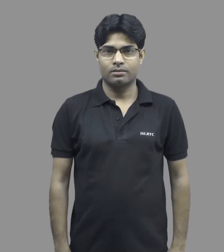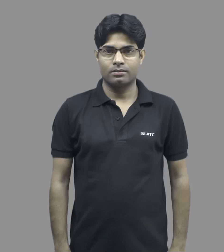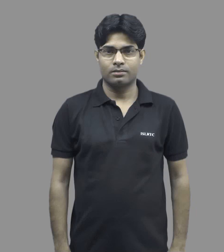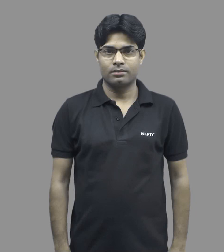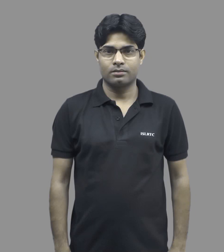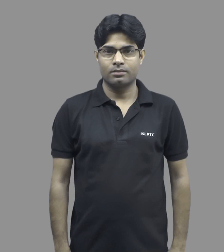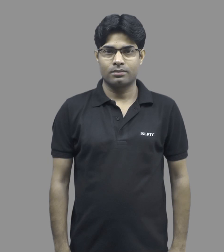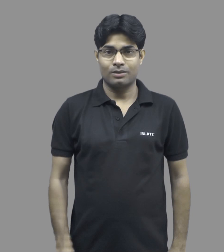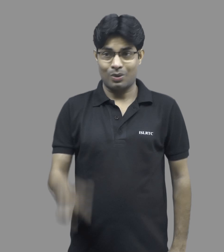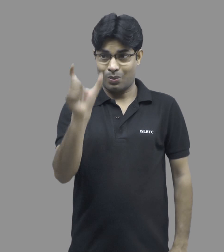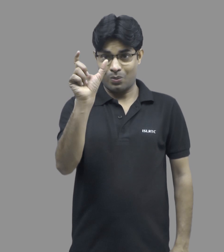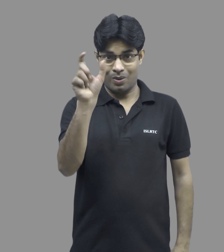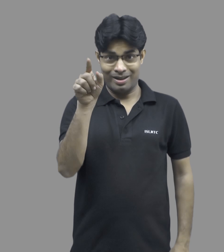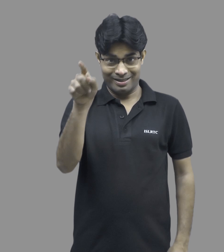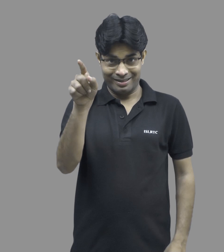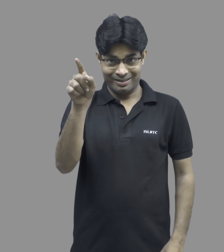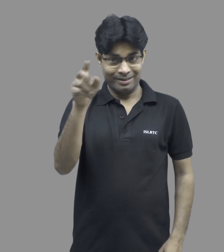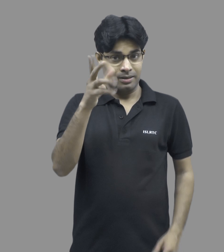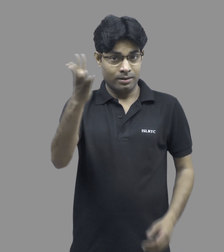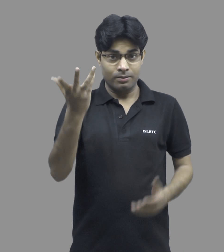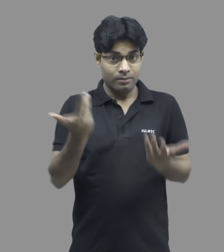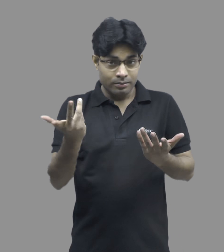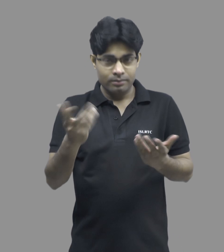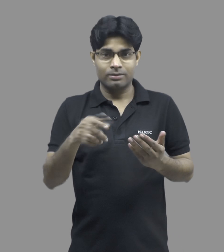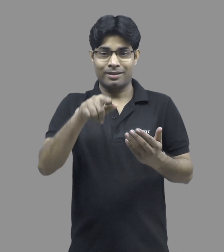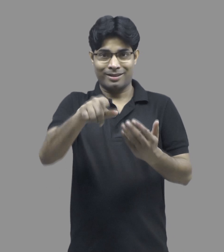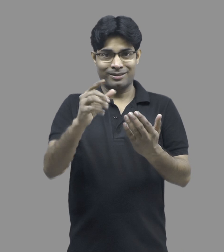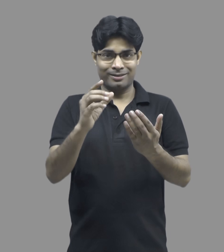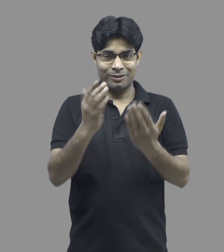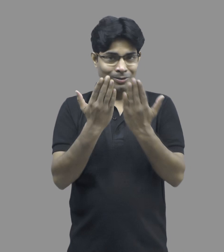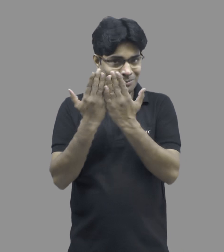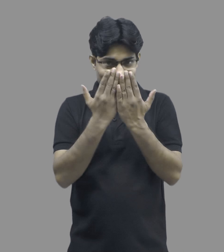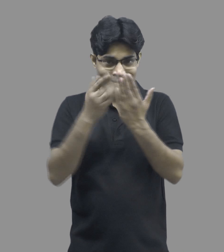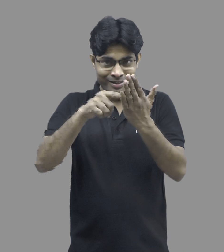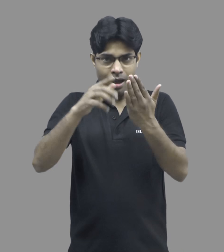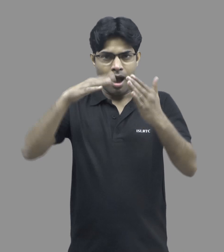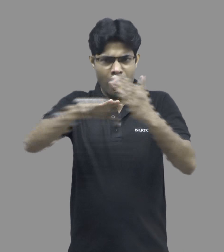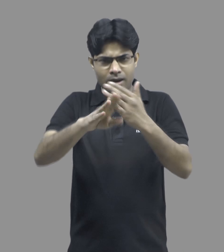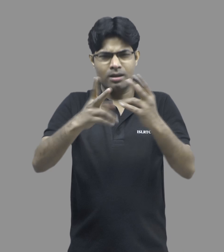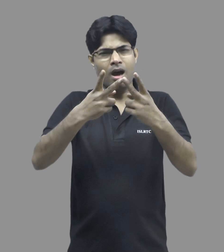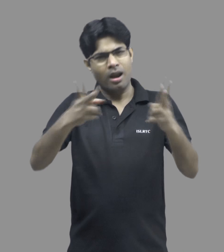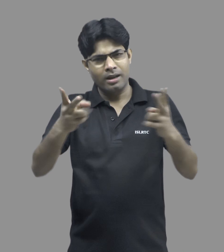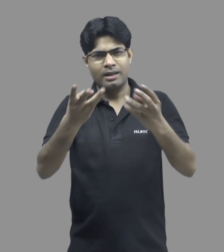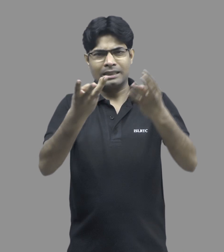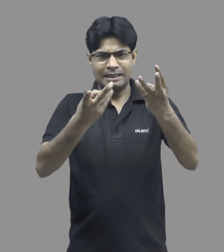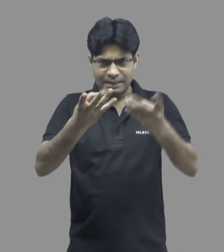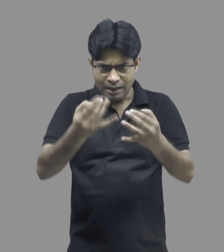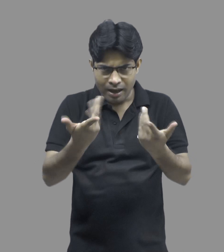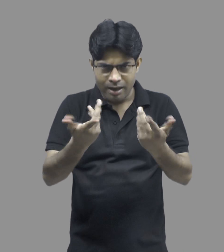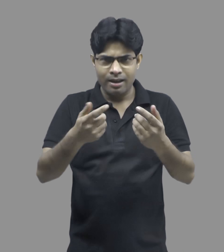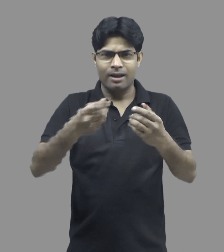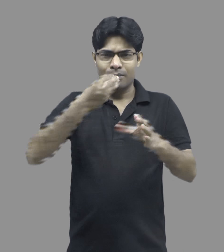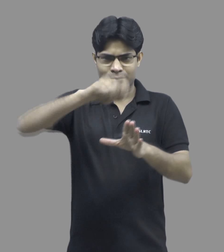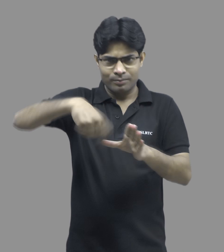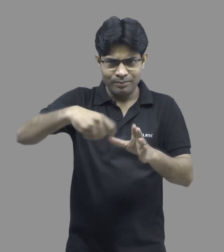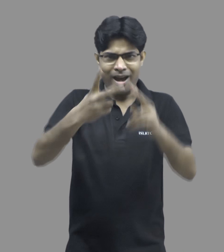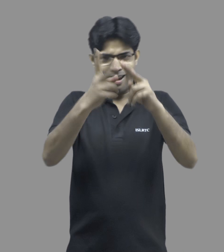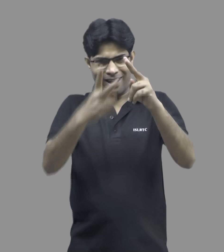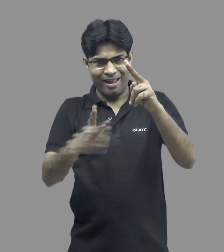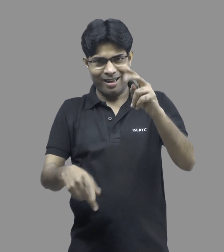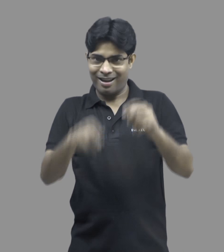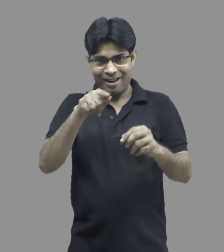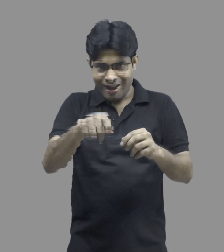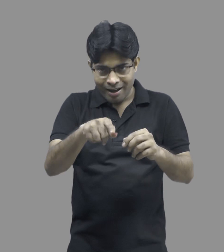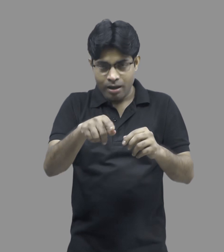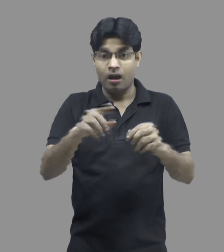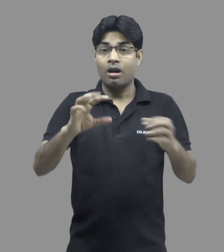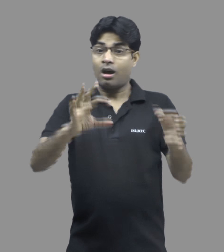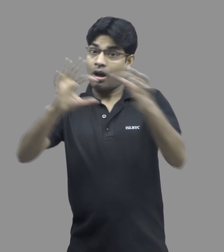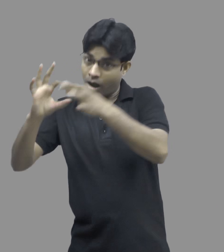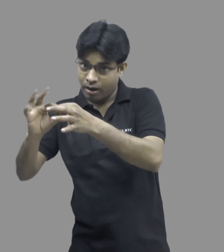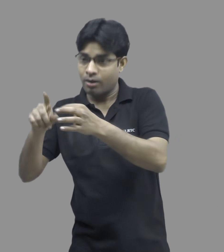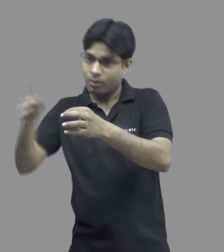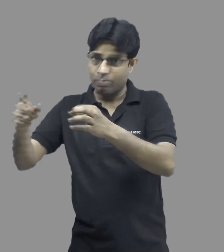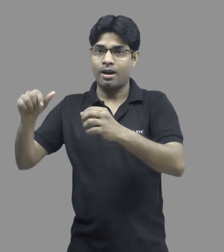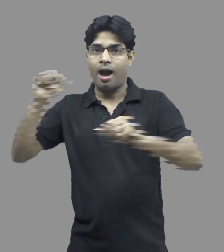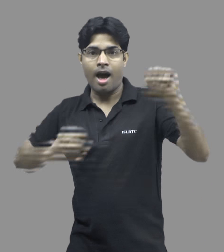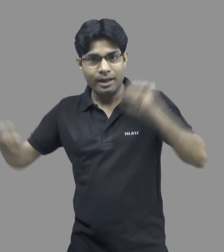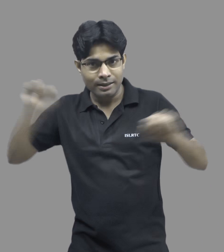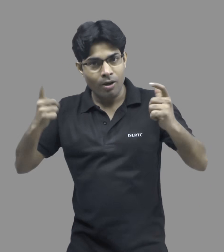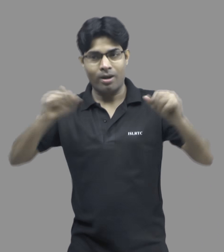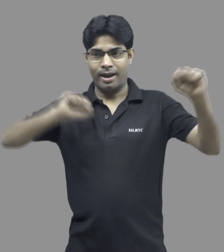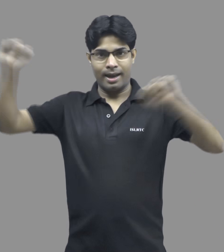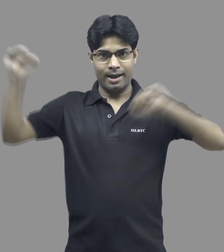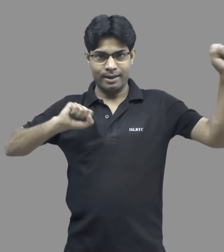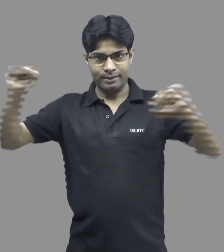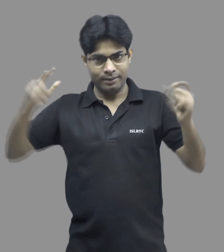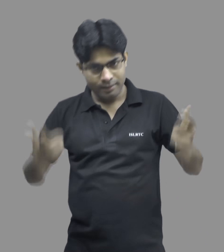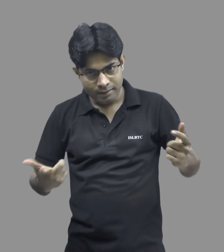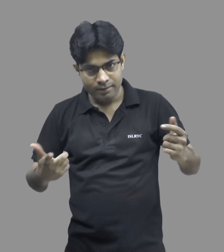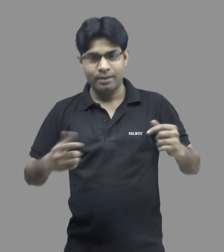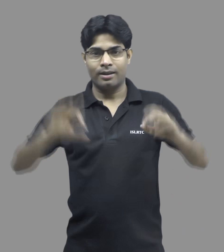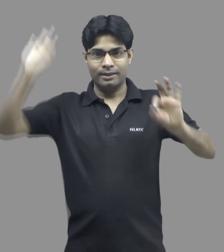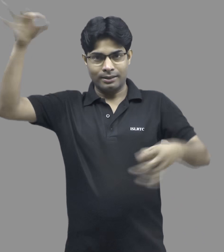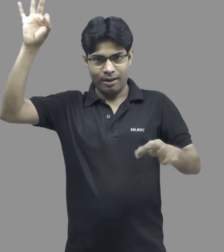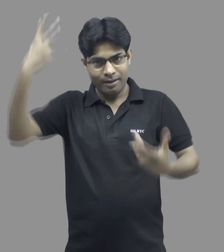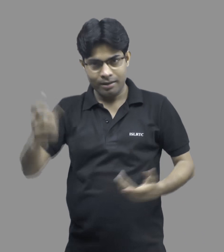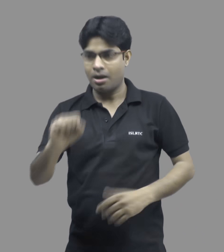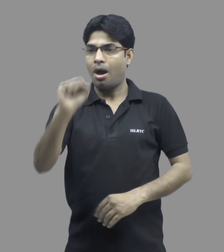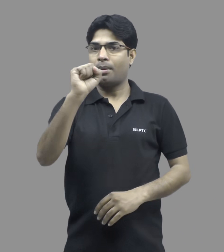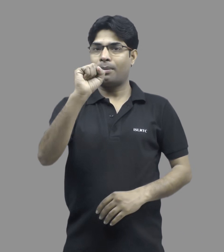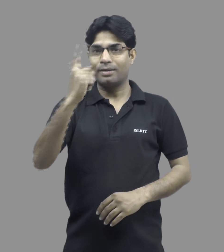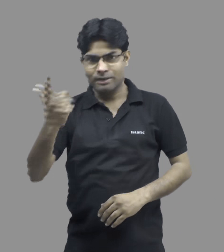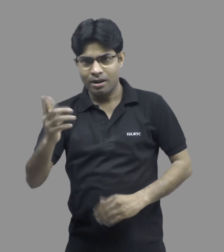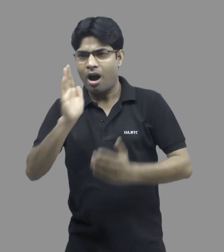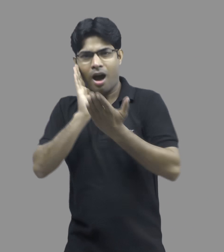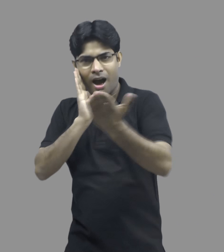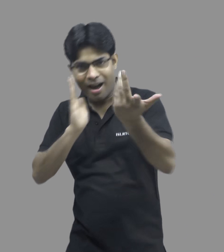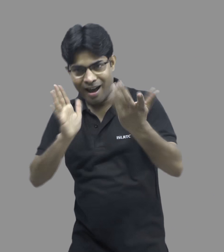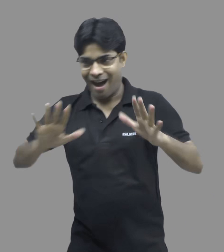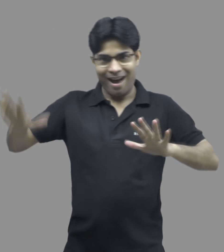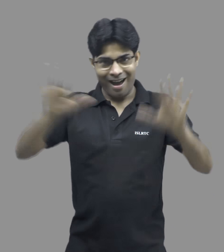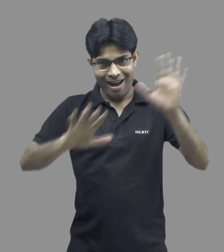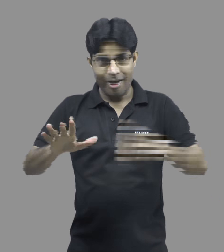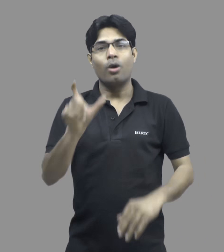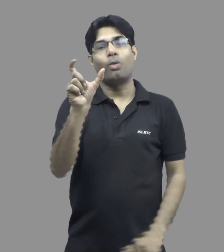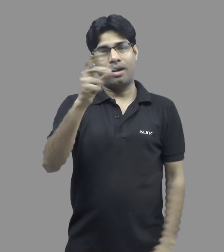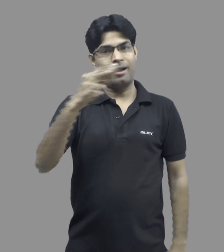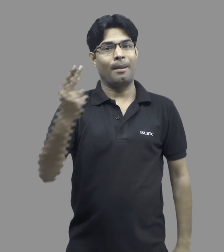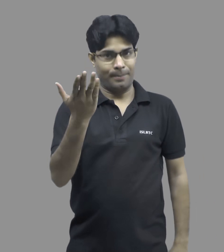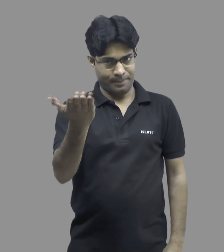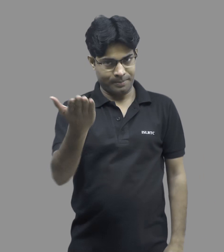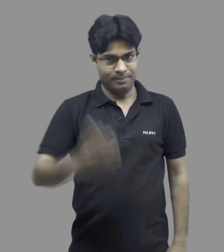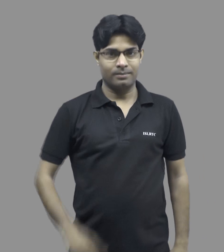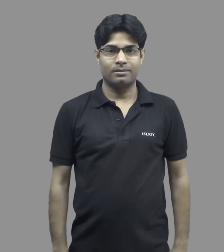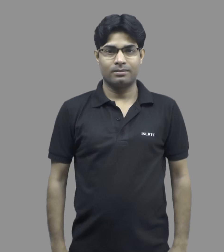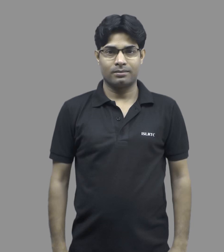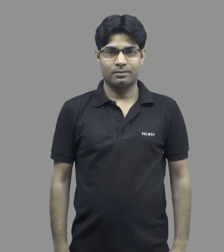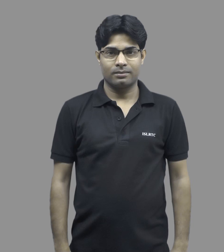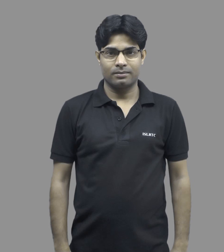Co-curriculum